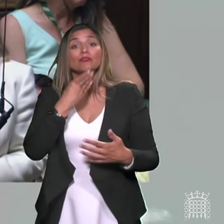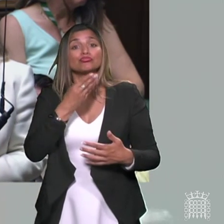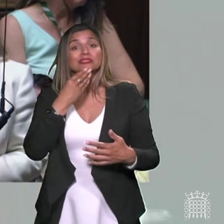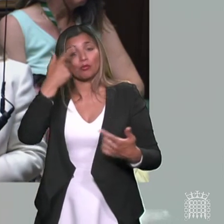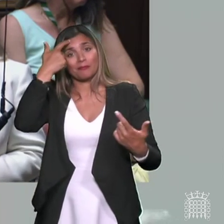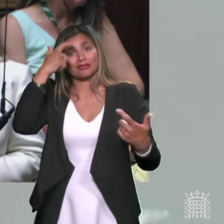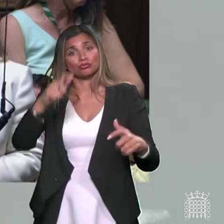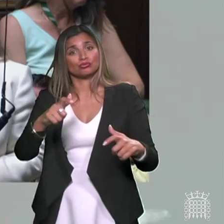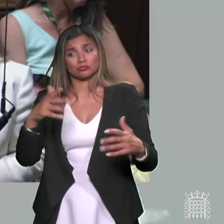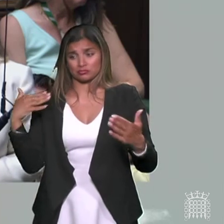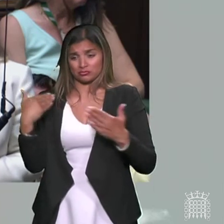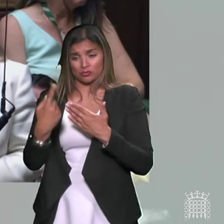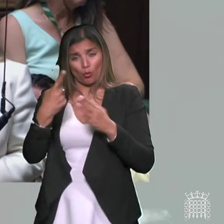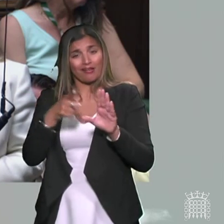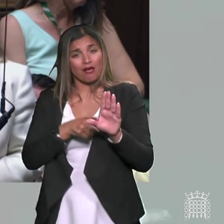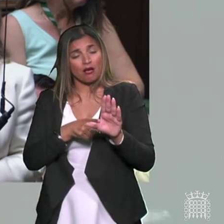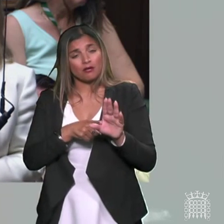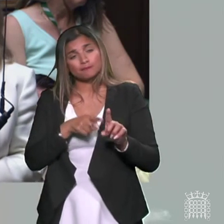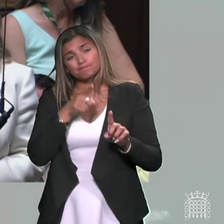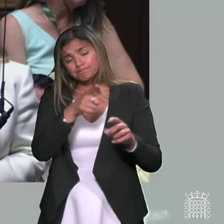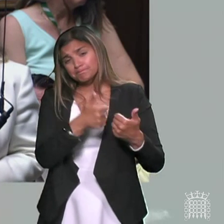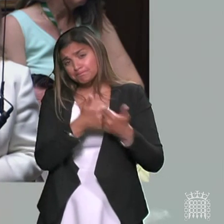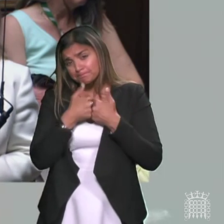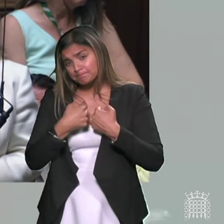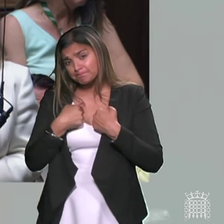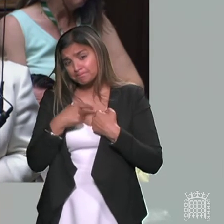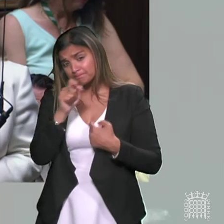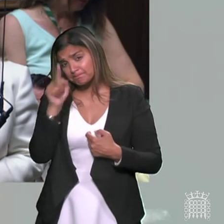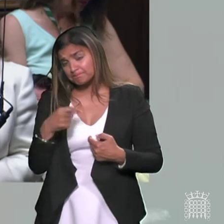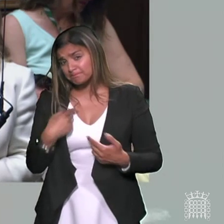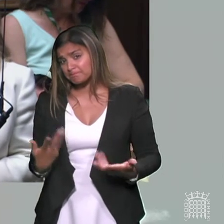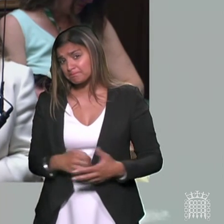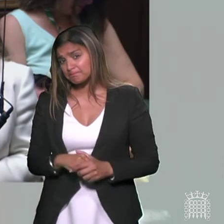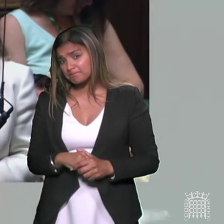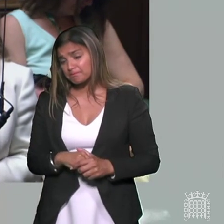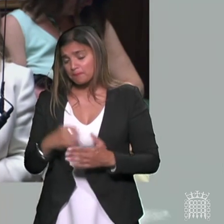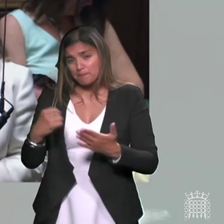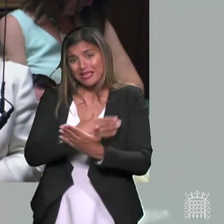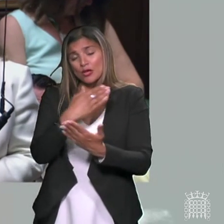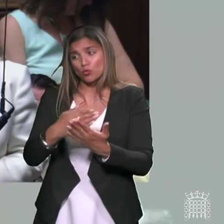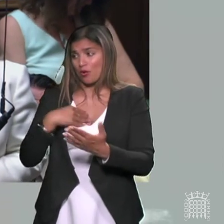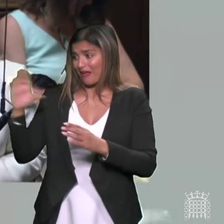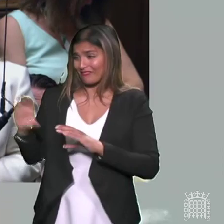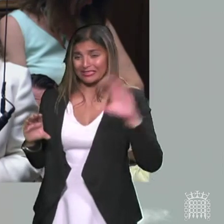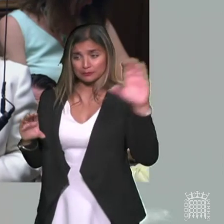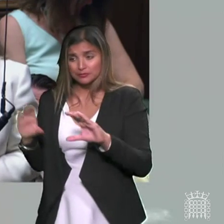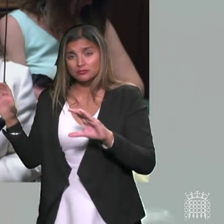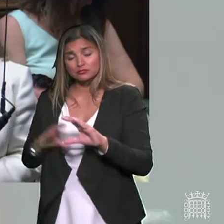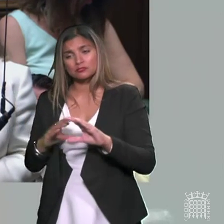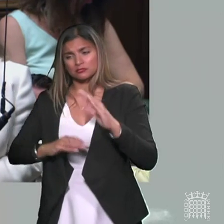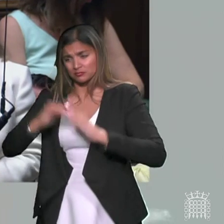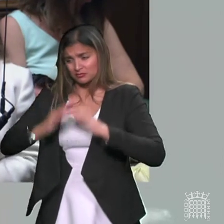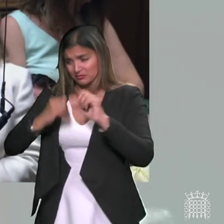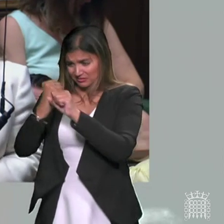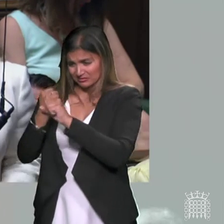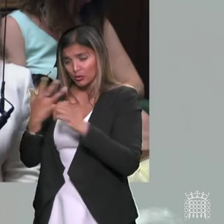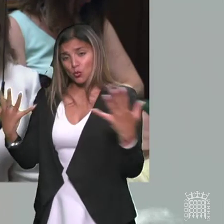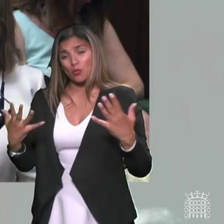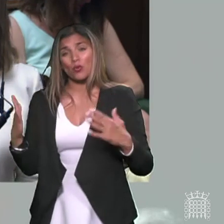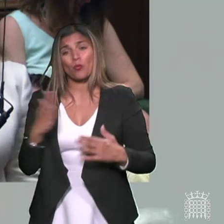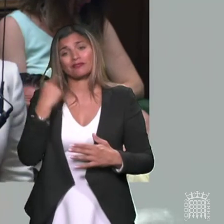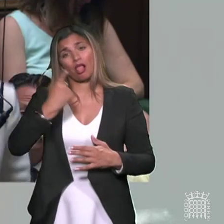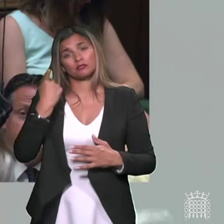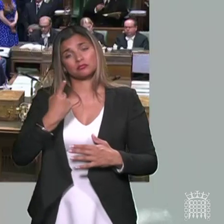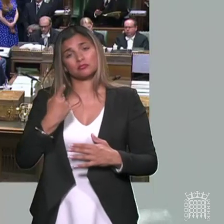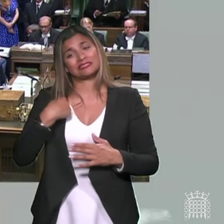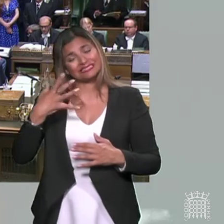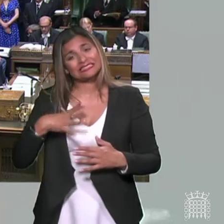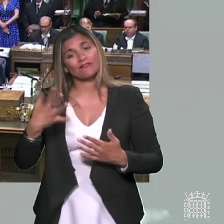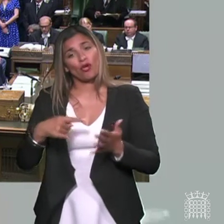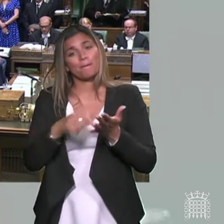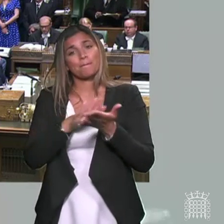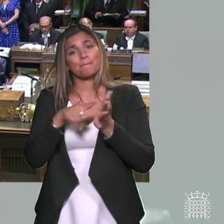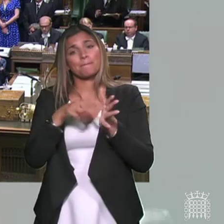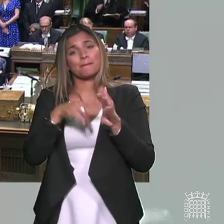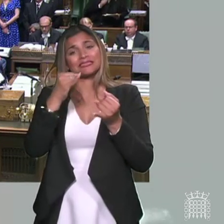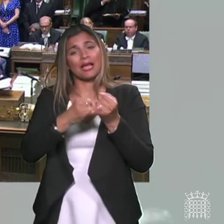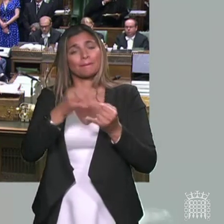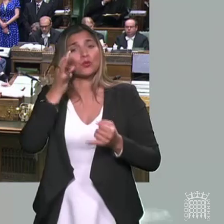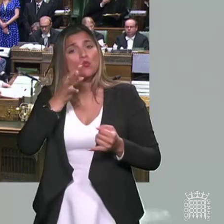Will my right honourable Friend back my fight to ensure that we get serious investment in infrastructure in west London from Thames Water?